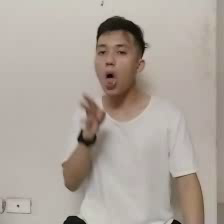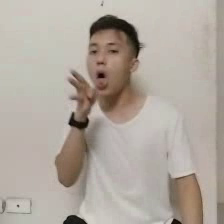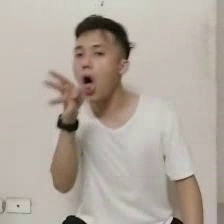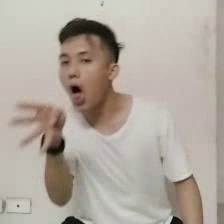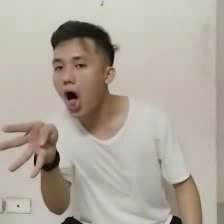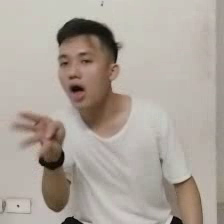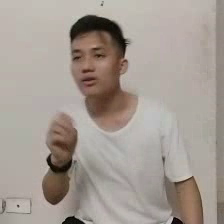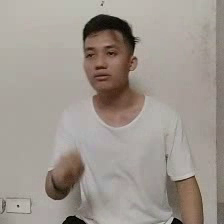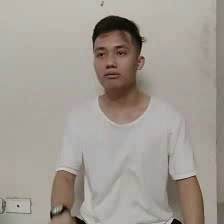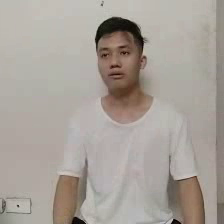Nôn ói